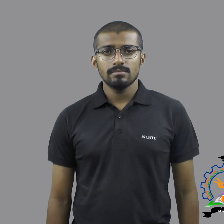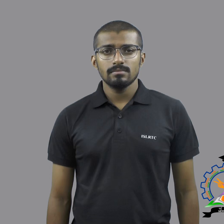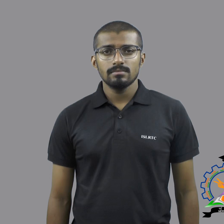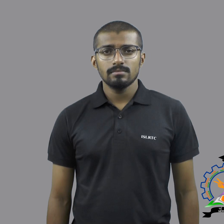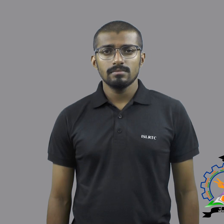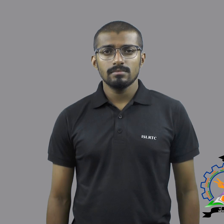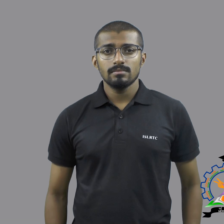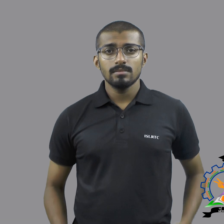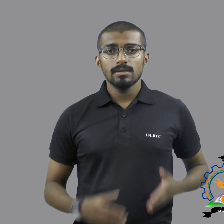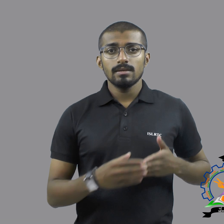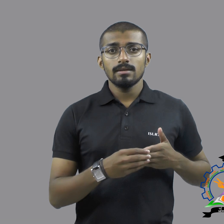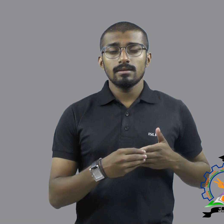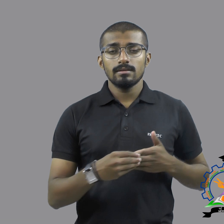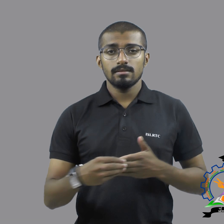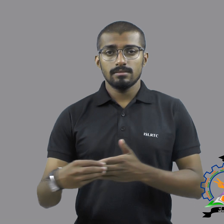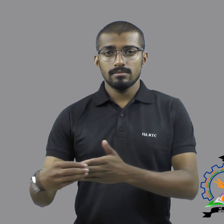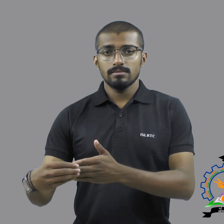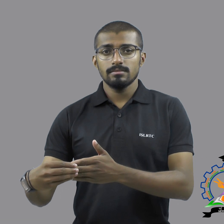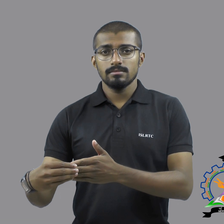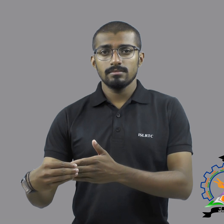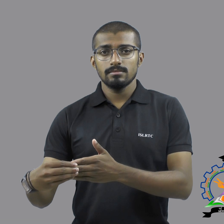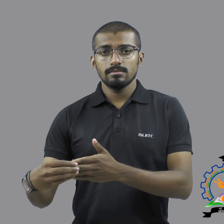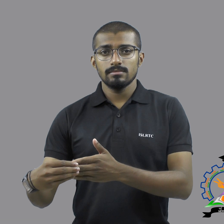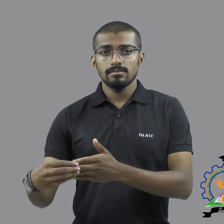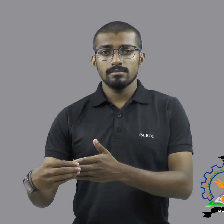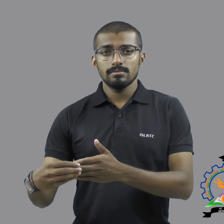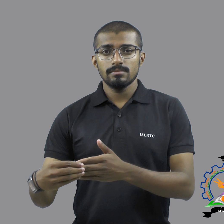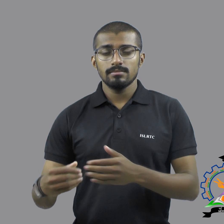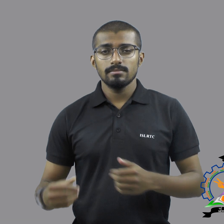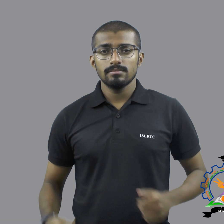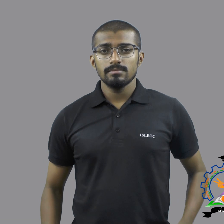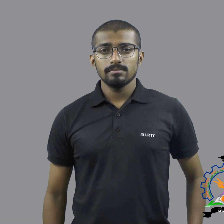Guide